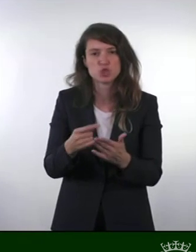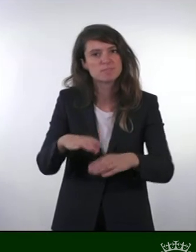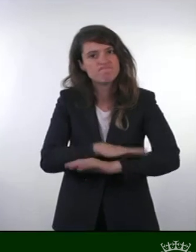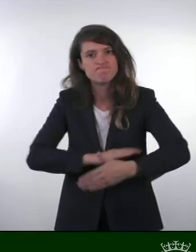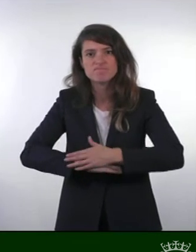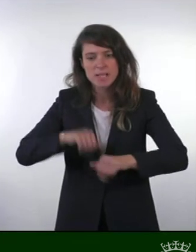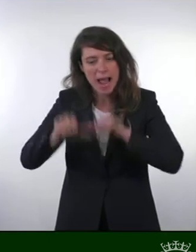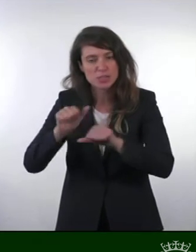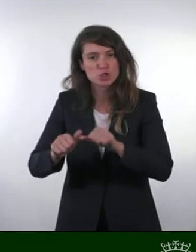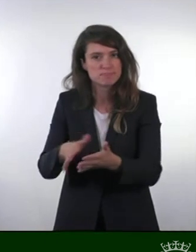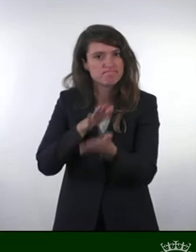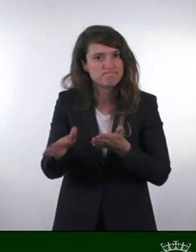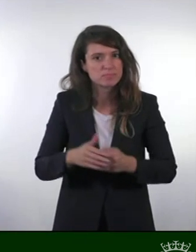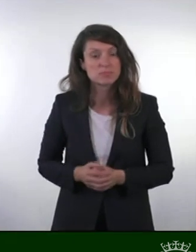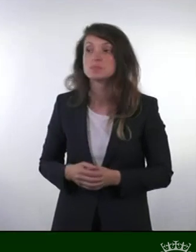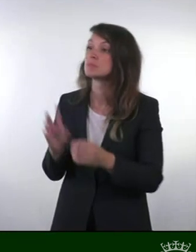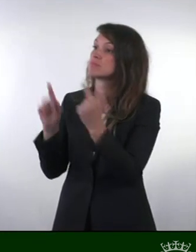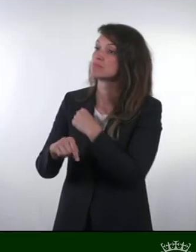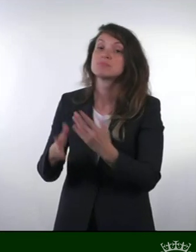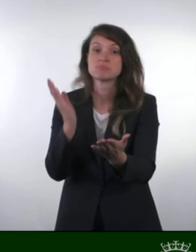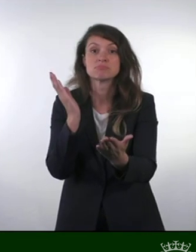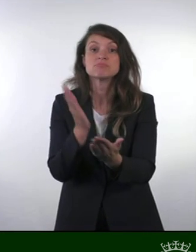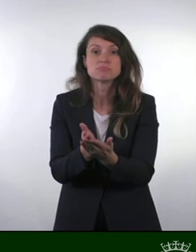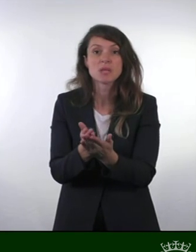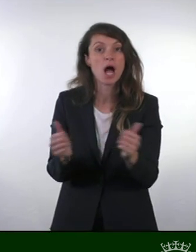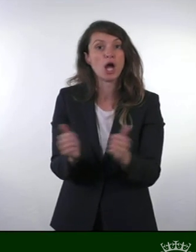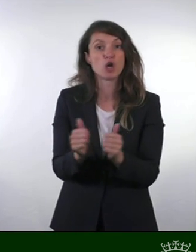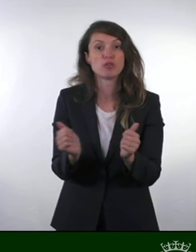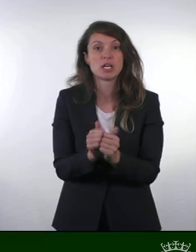I certainly do.